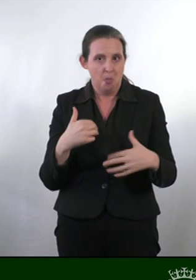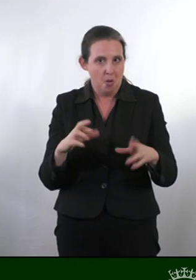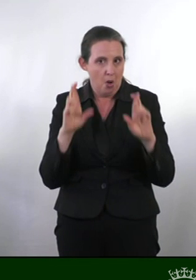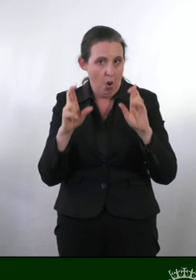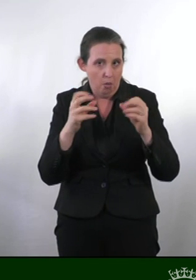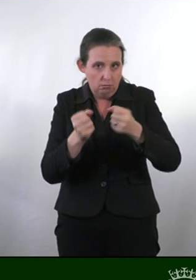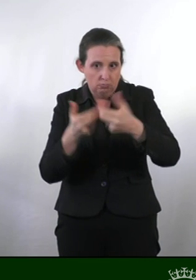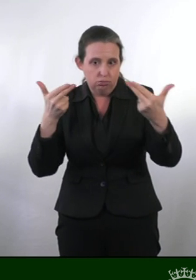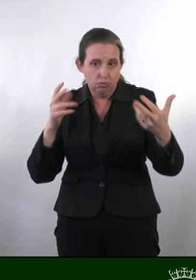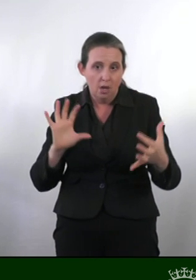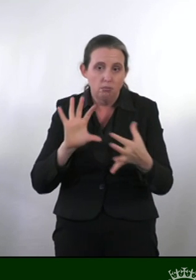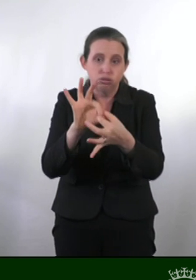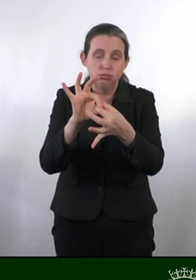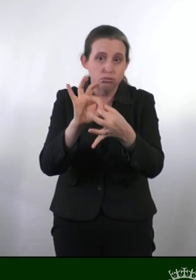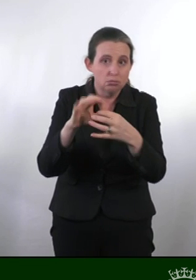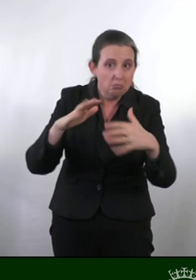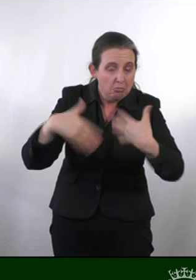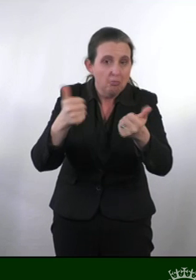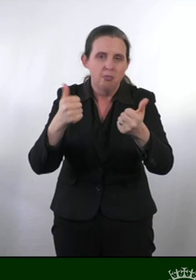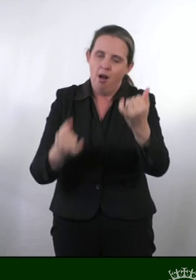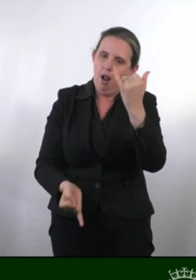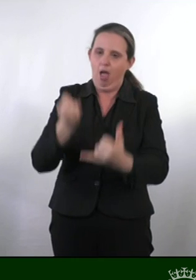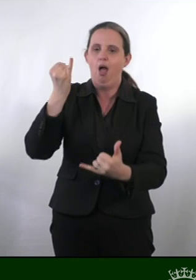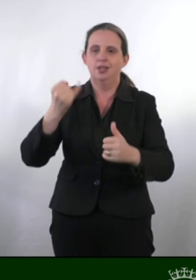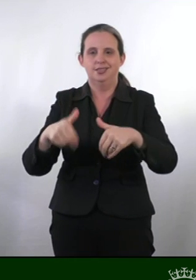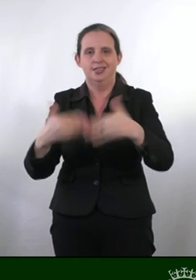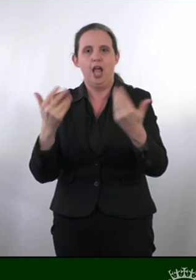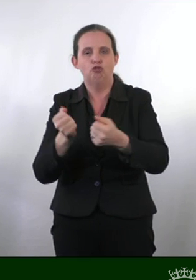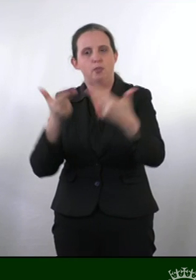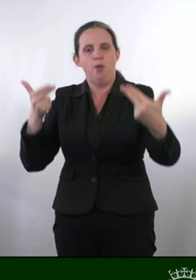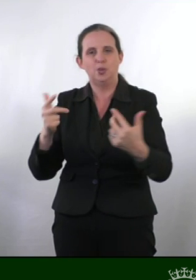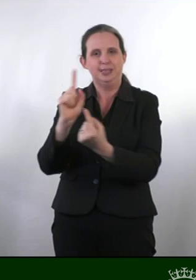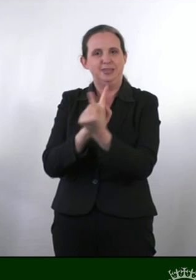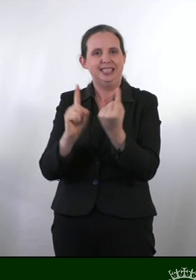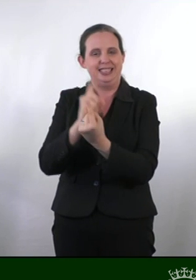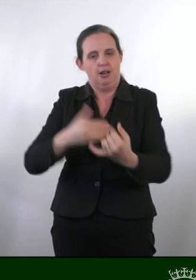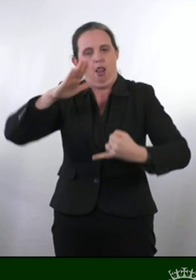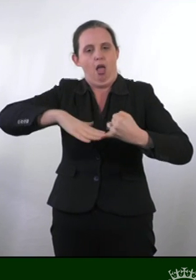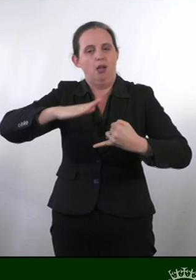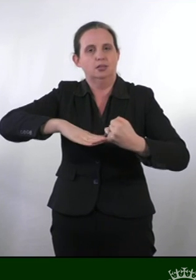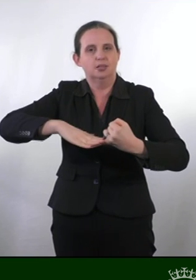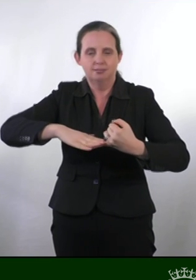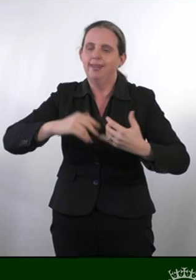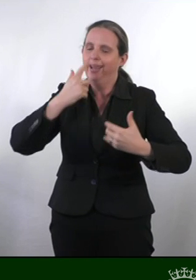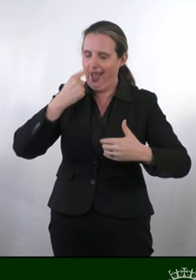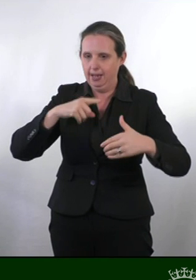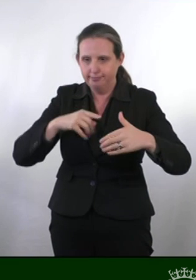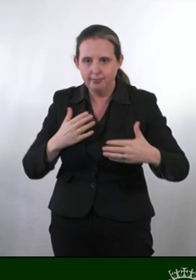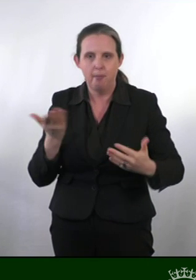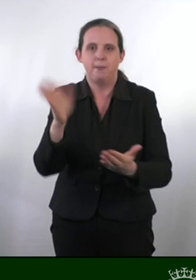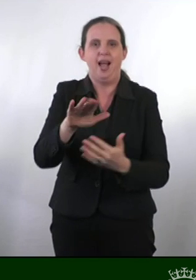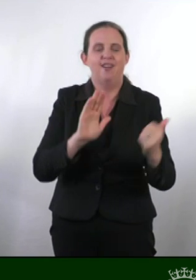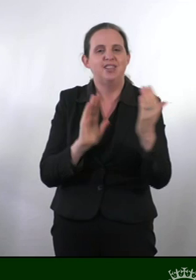This is my last day of virtual meetings with ministerial colleagues and others before I come out of isolation.